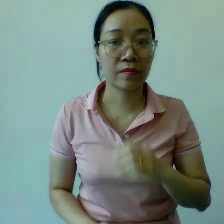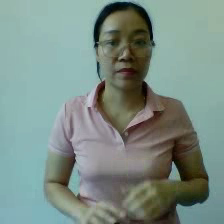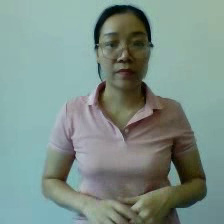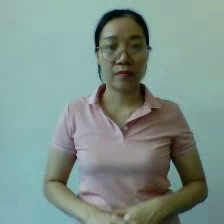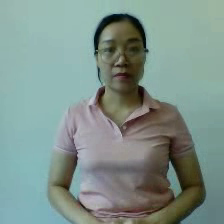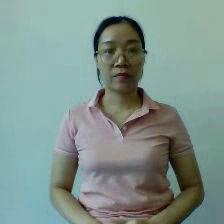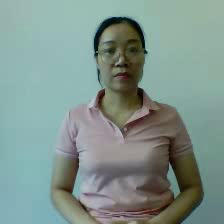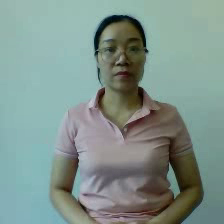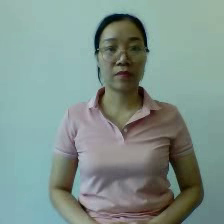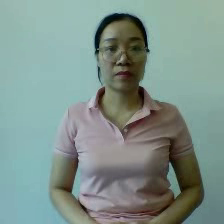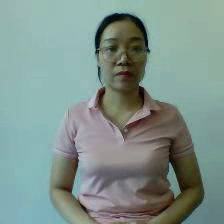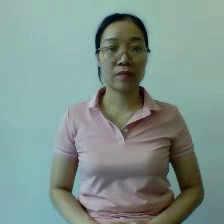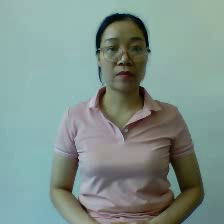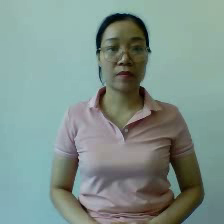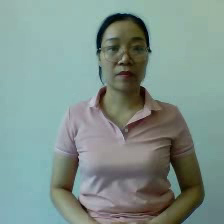Đồng ý